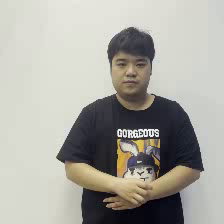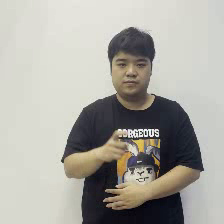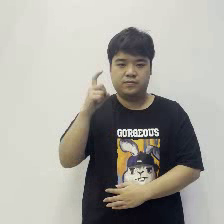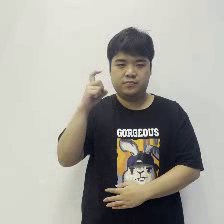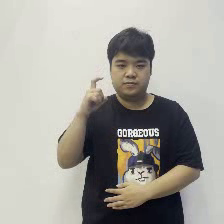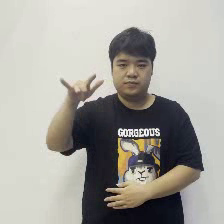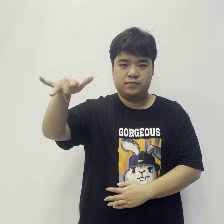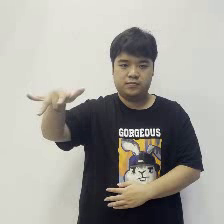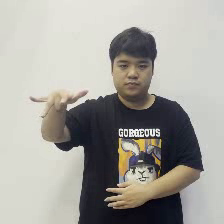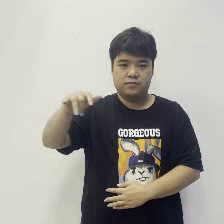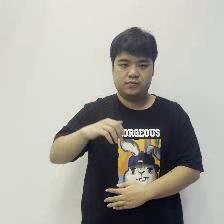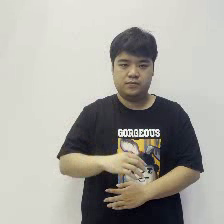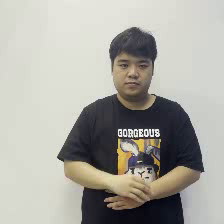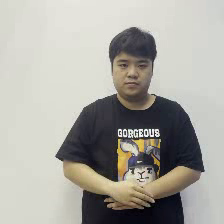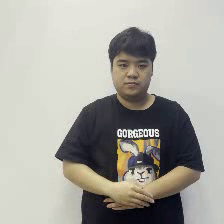Đồng ý